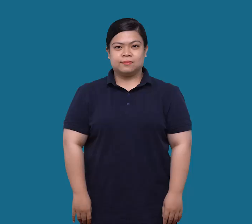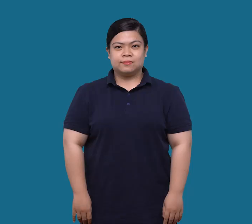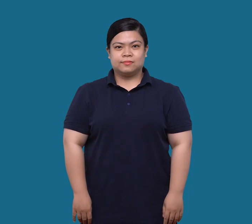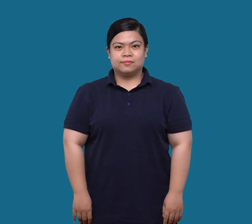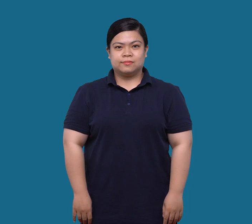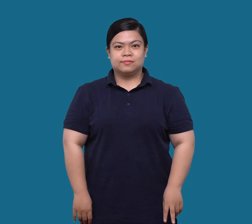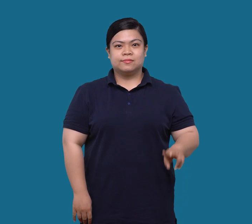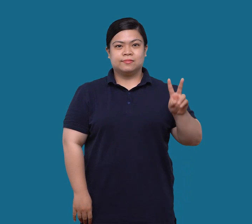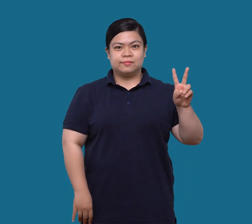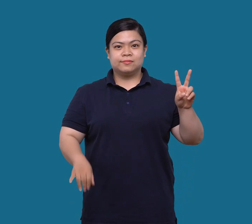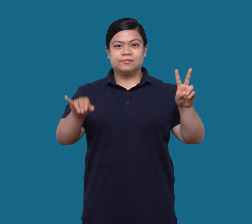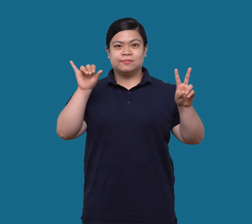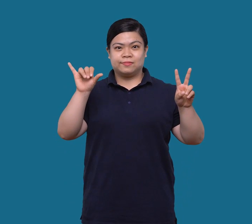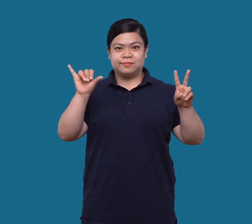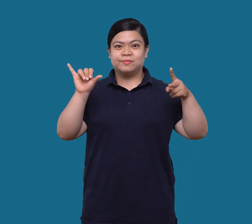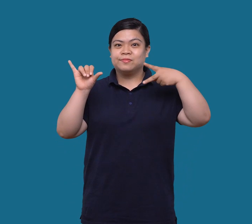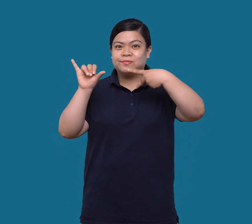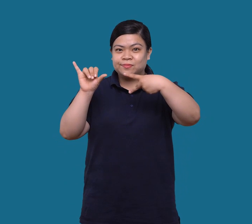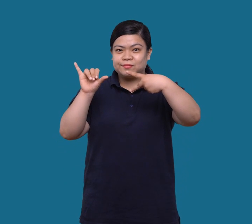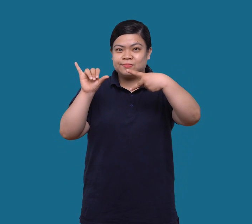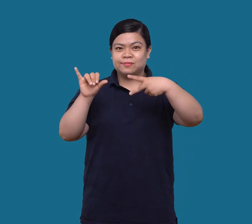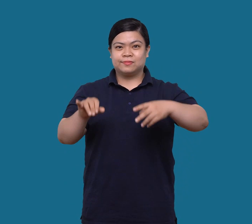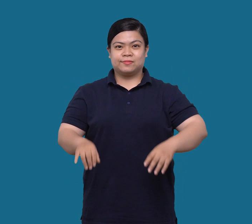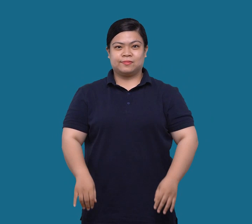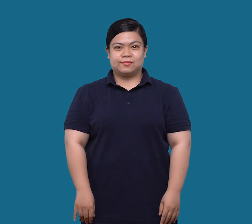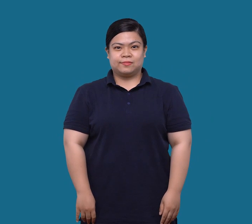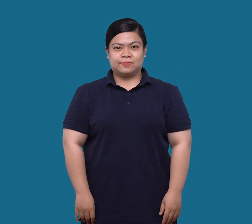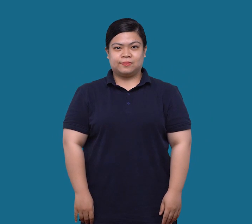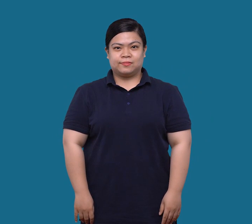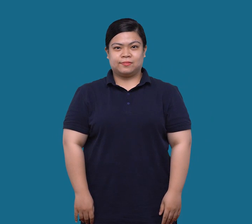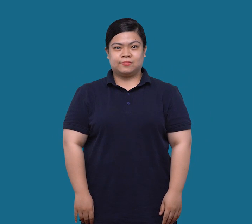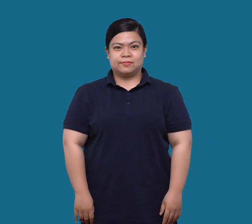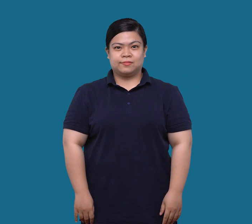2 < 6 (Toán học)